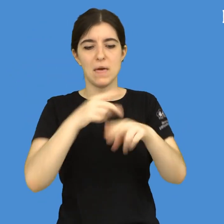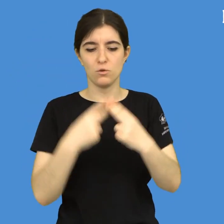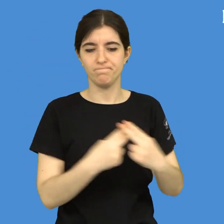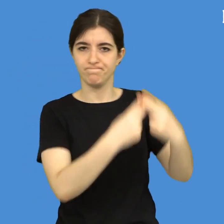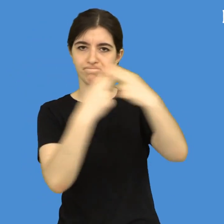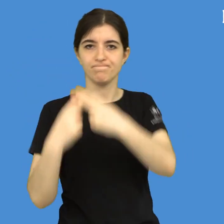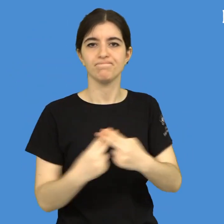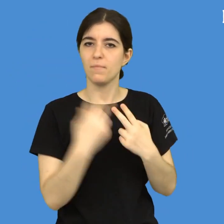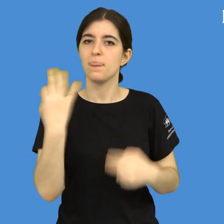revisar